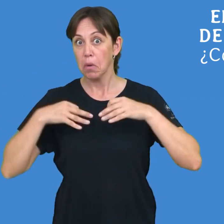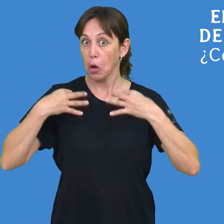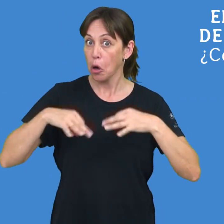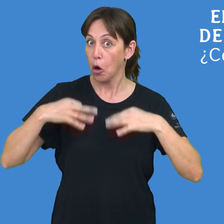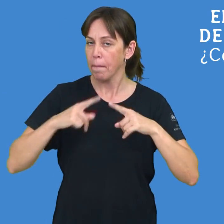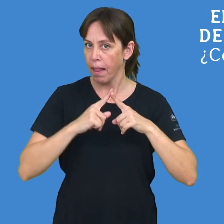normal